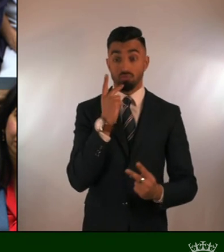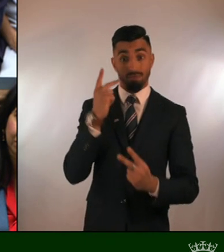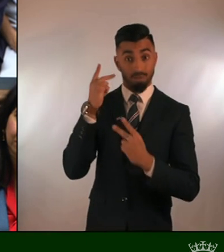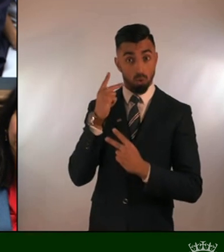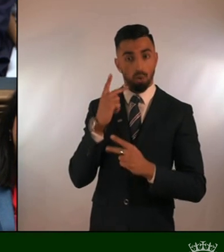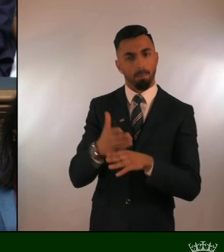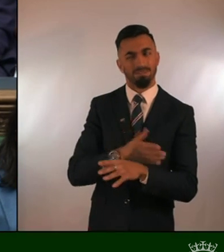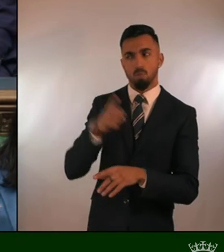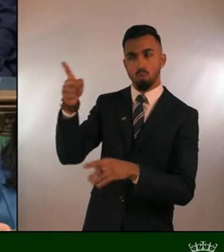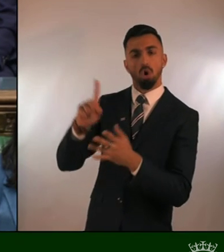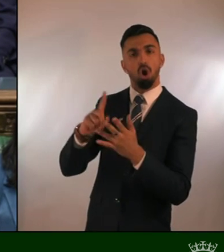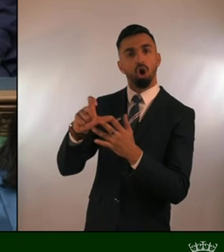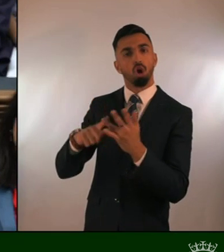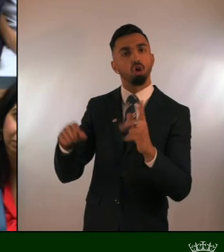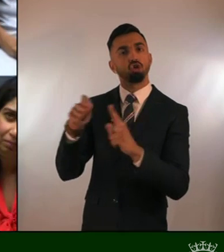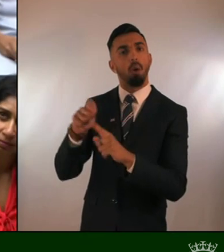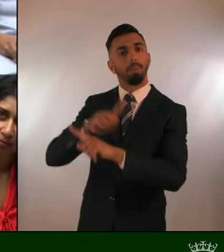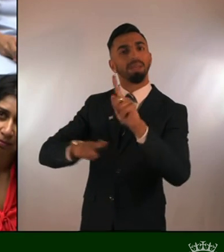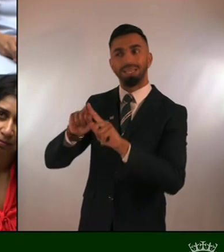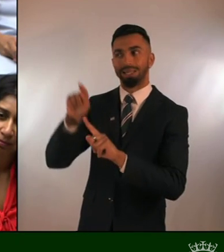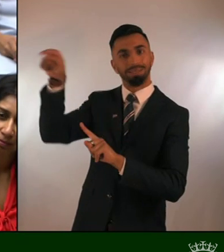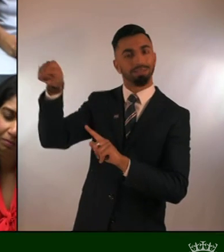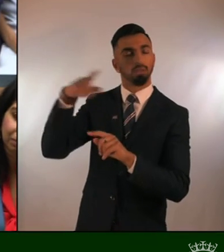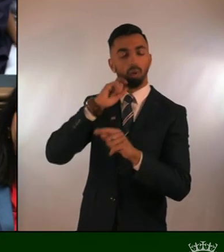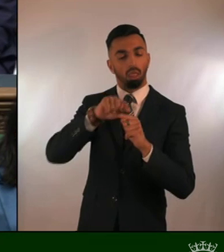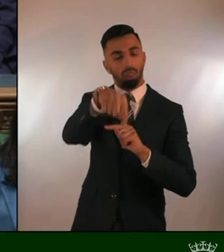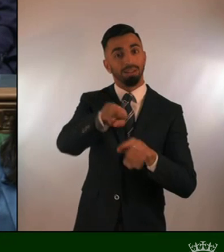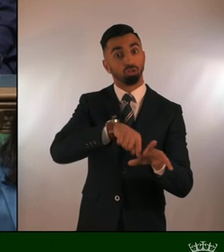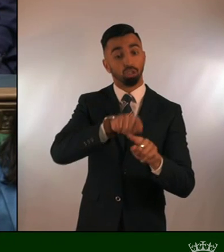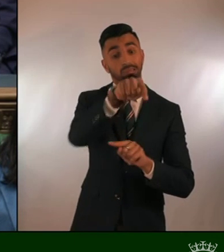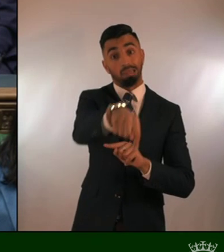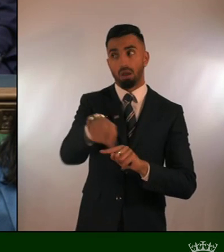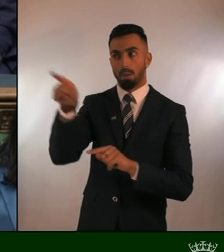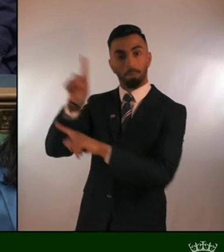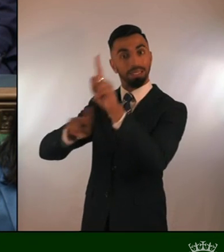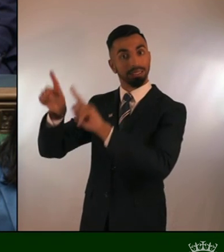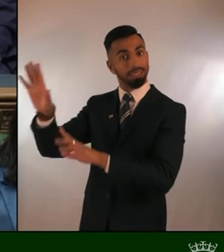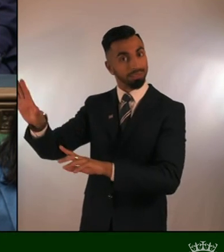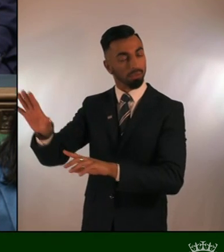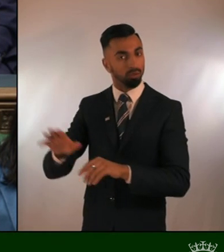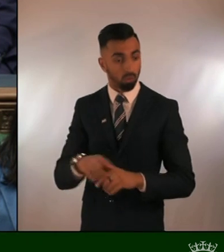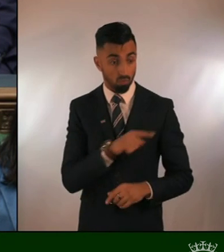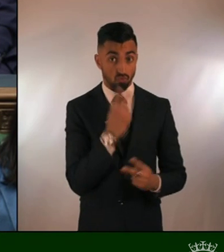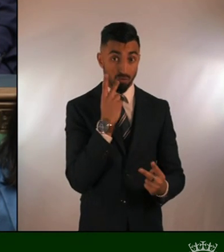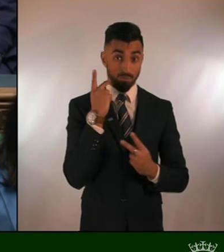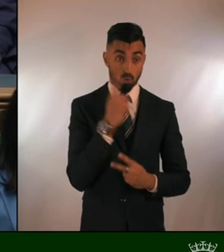Today’s Budget takes the first steps. First, we will increase taxes on pollution.